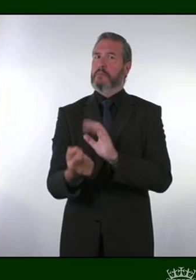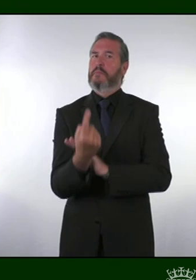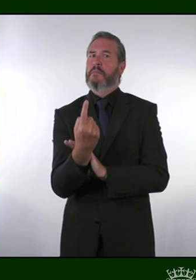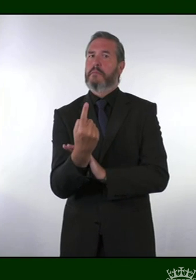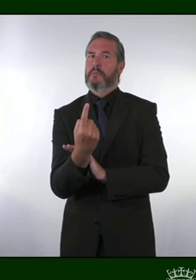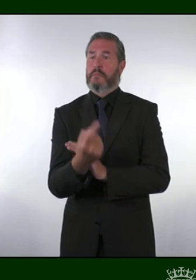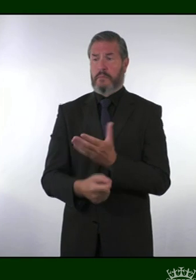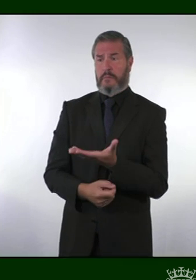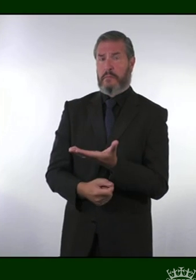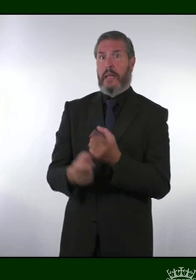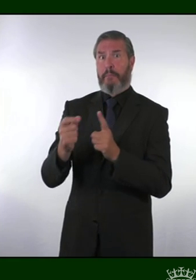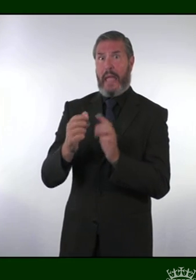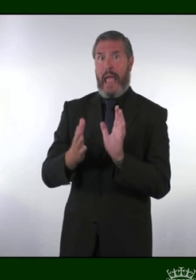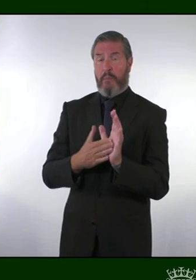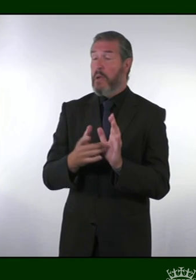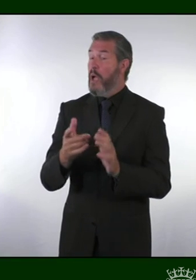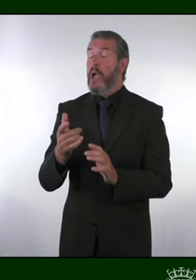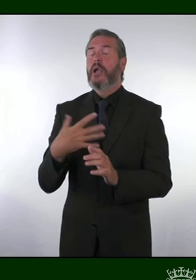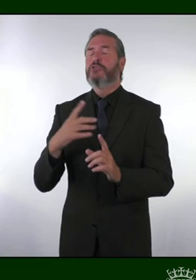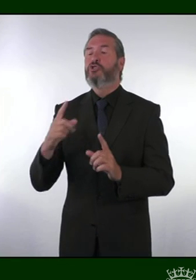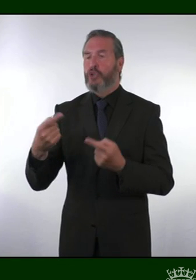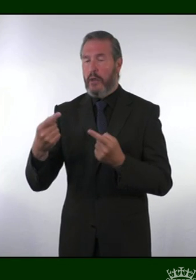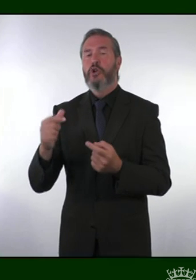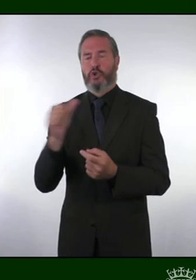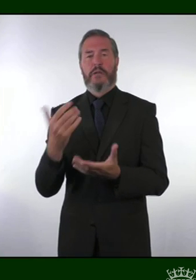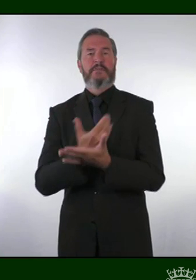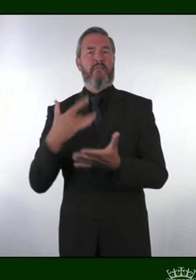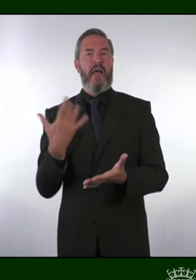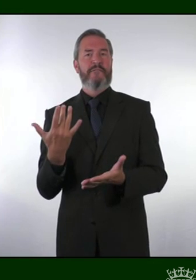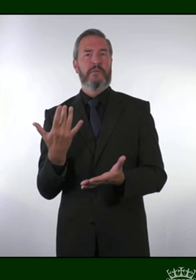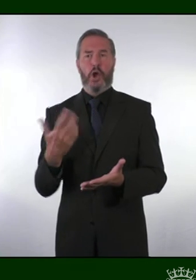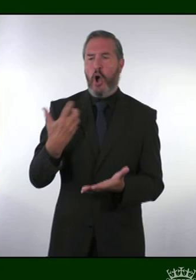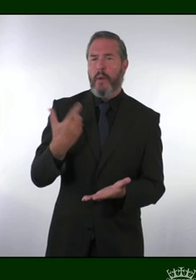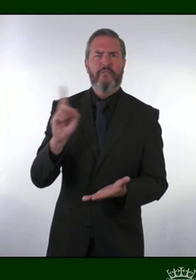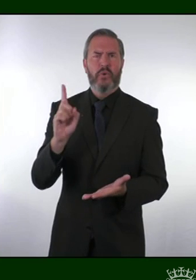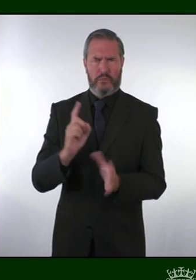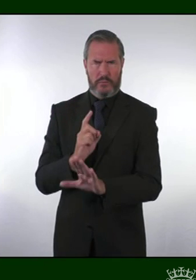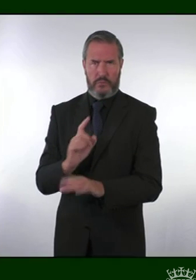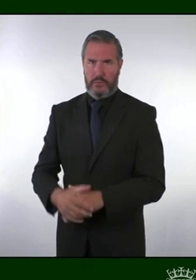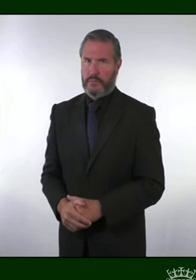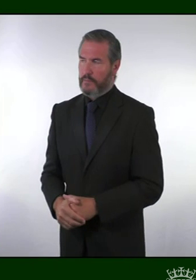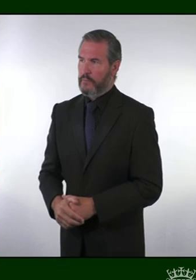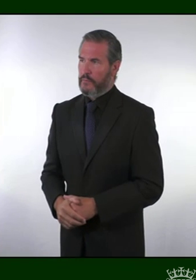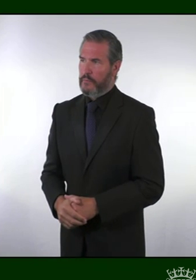The Prime Minister should welcome challenge that could save lives, rather than complaining about it.